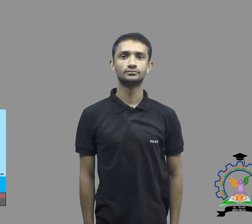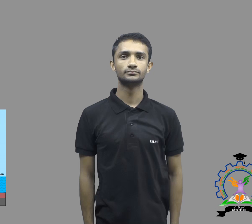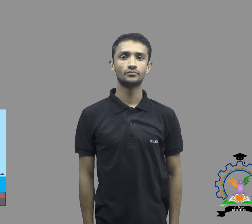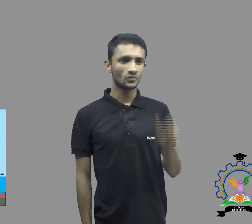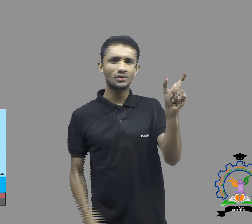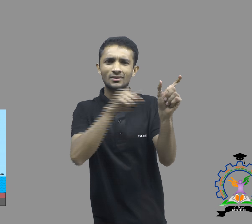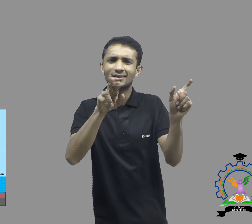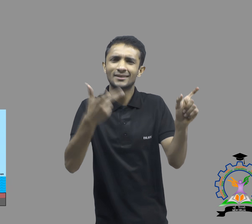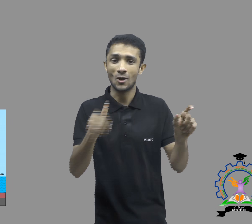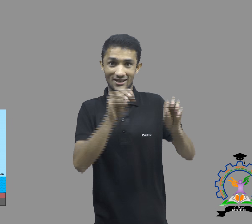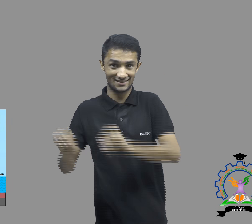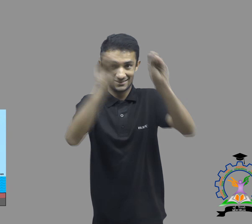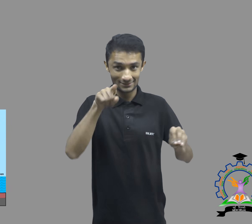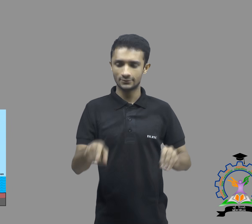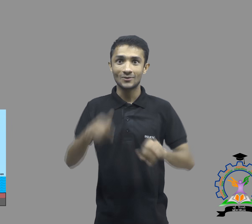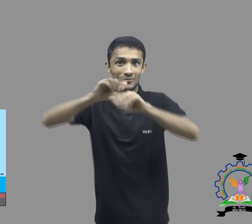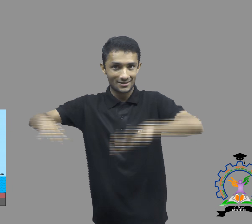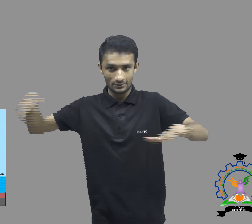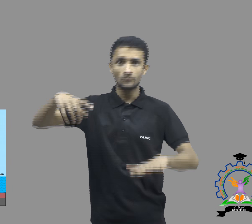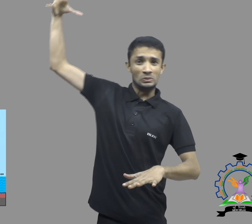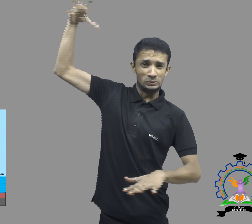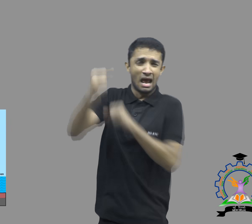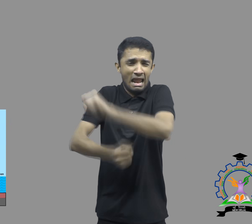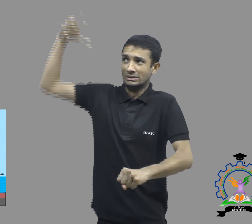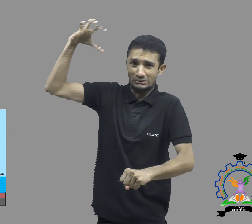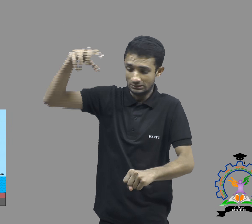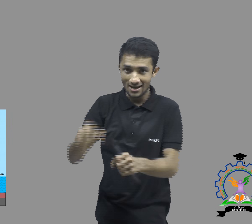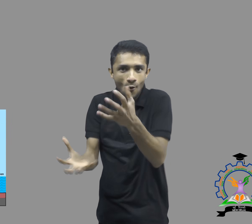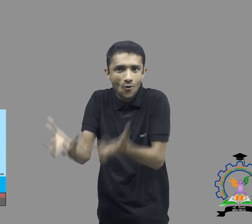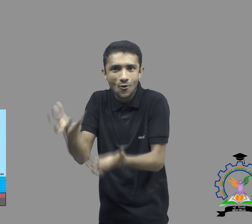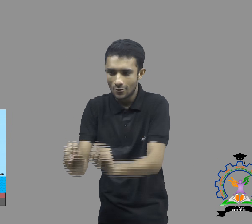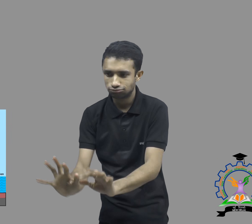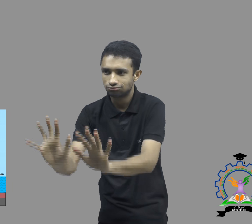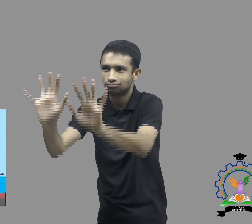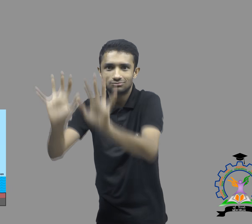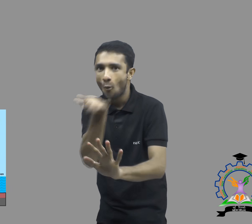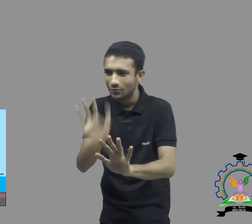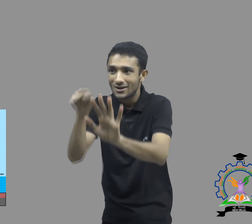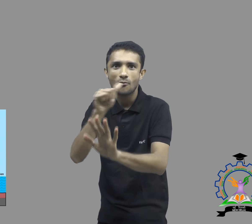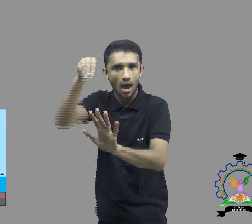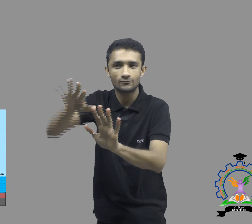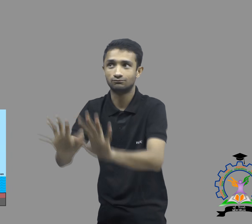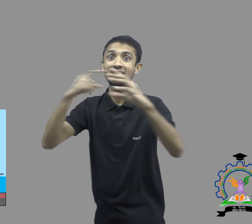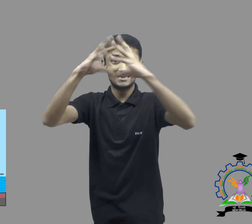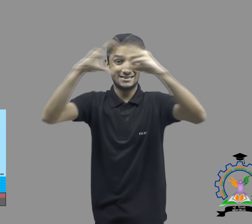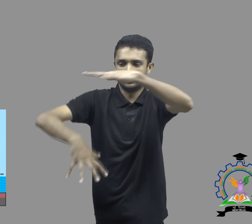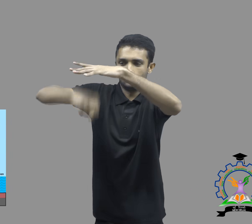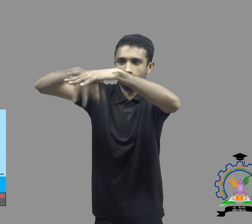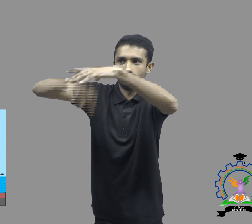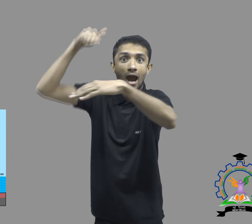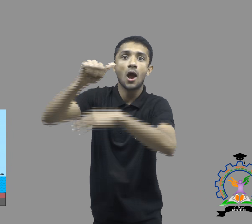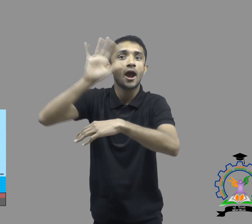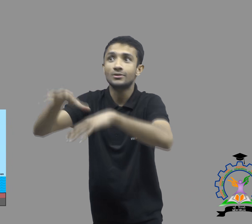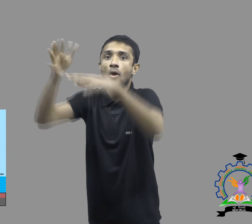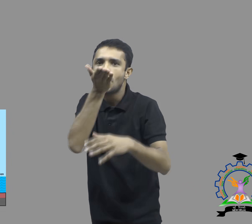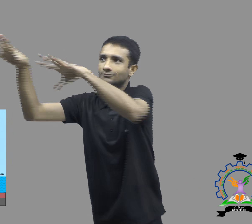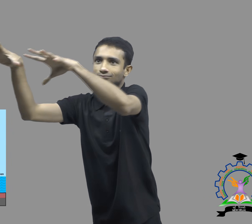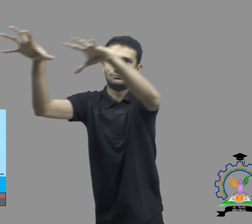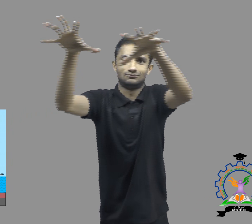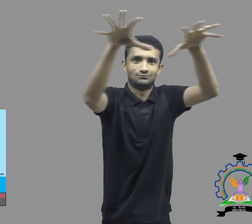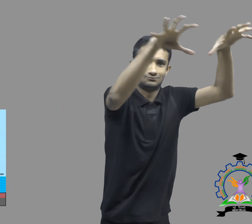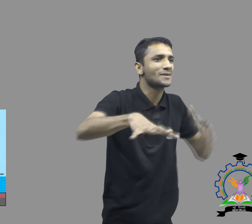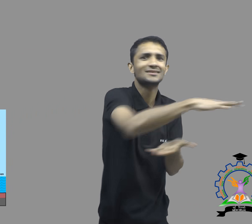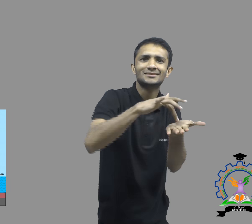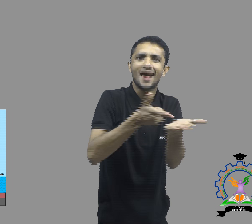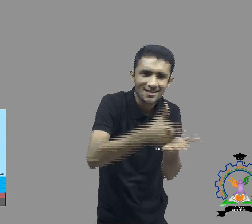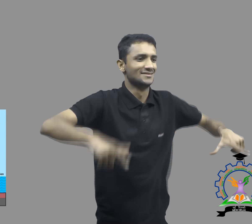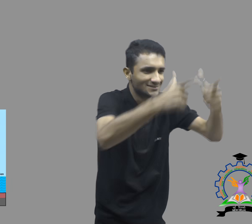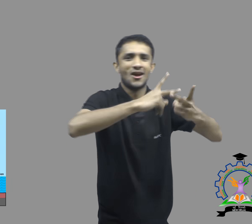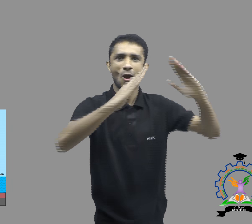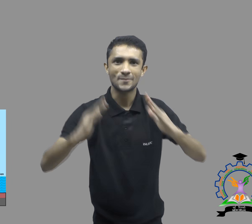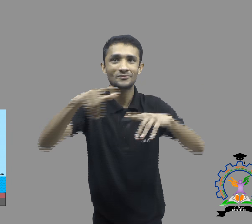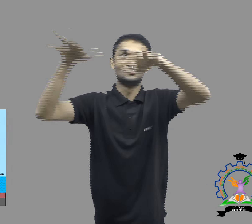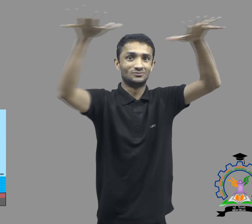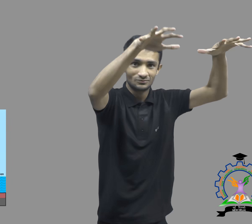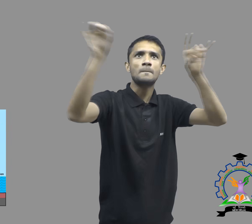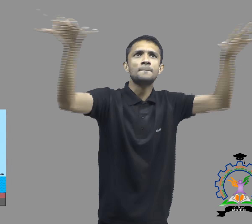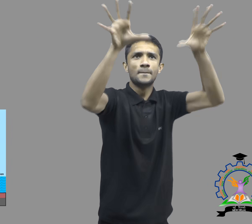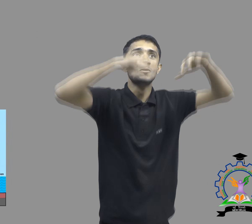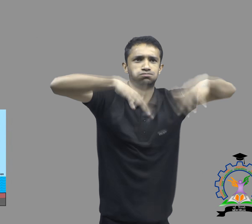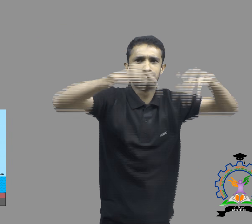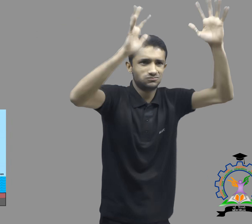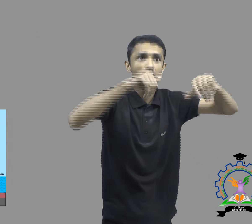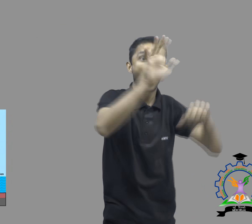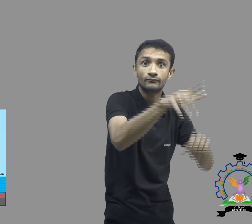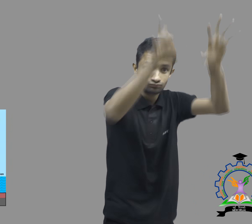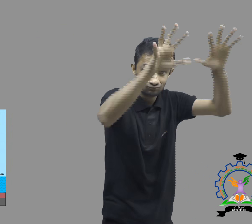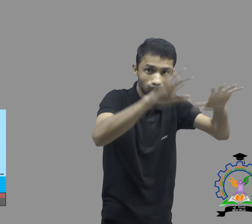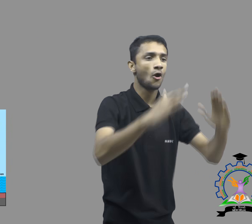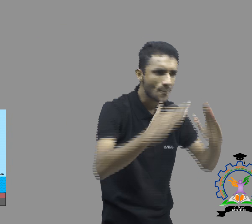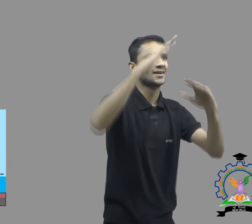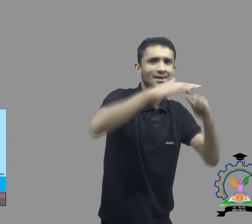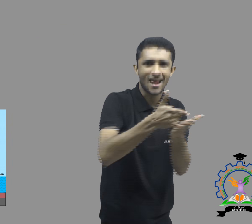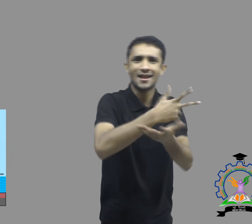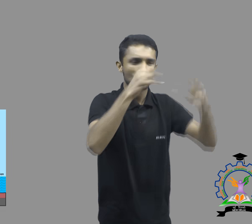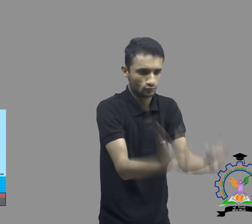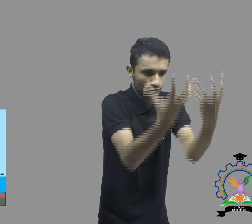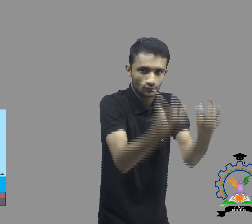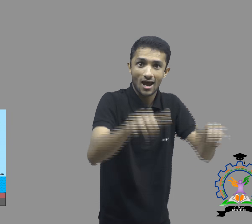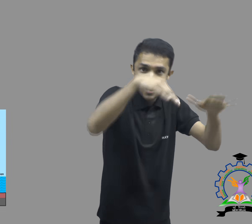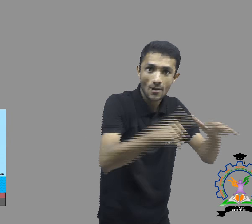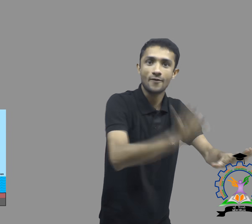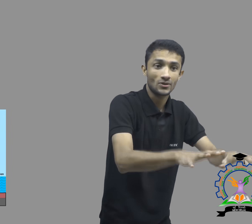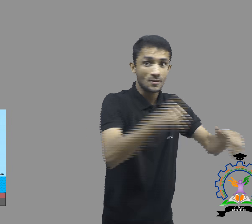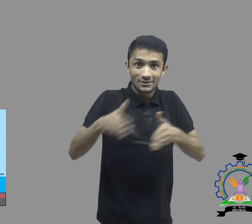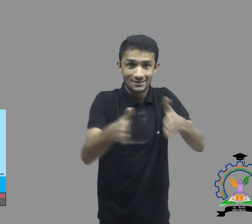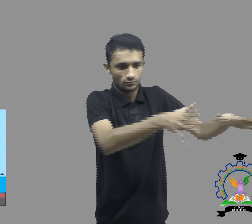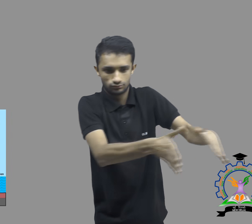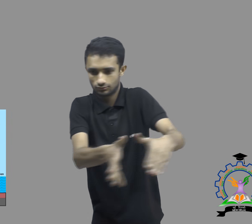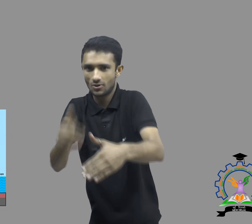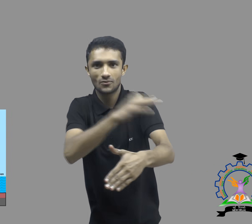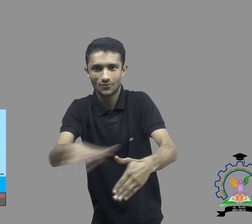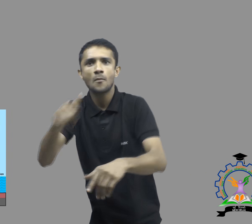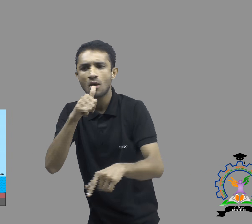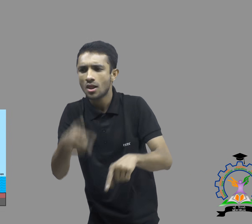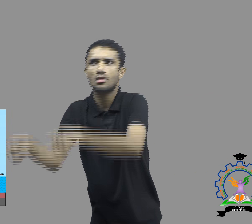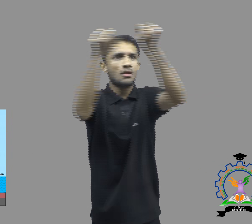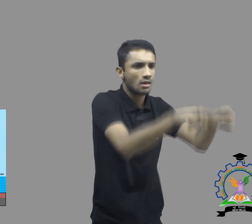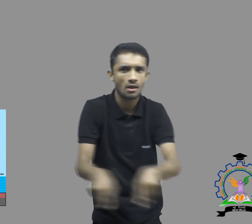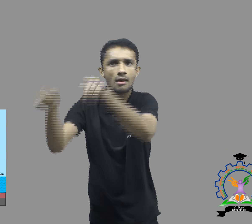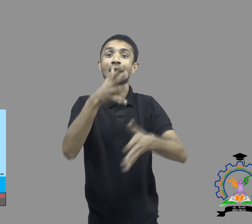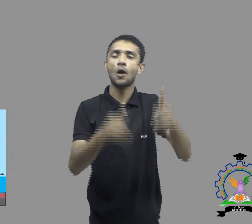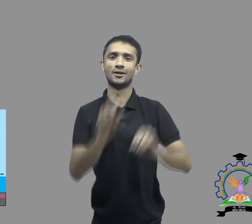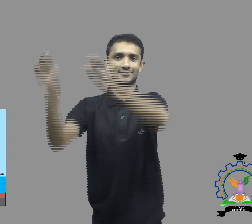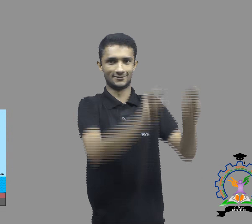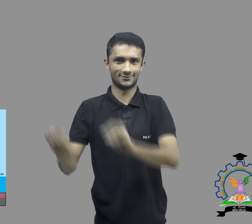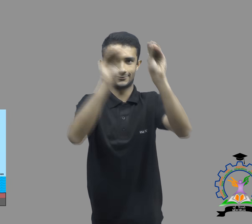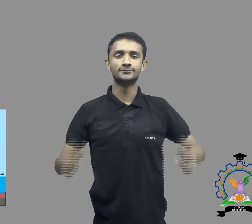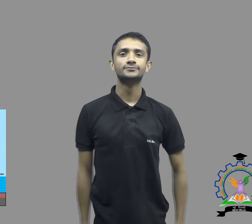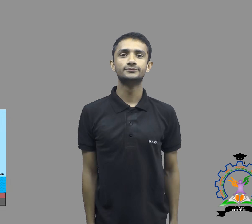Water Cycle